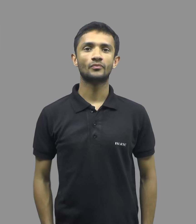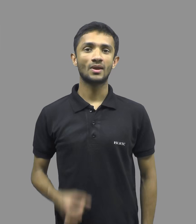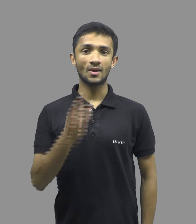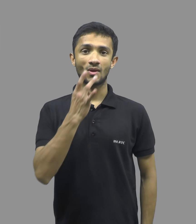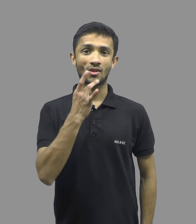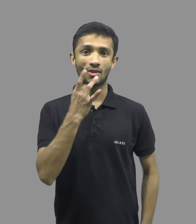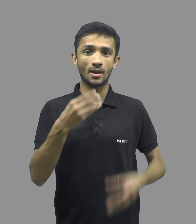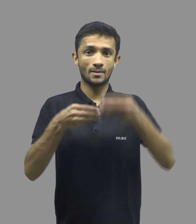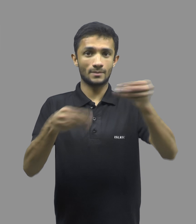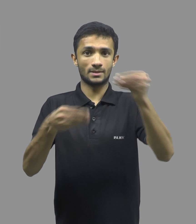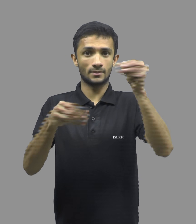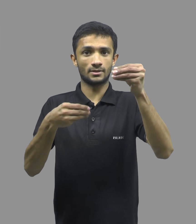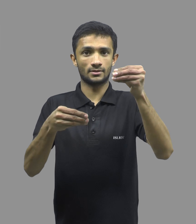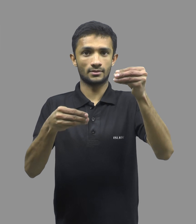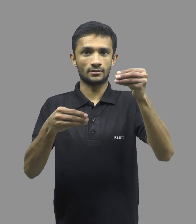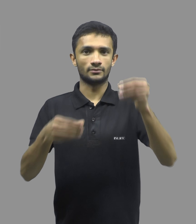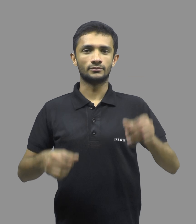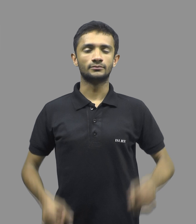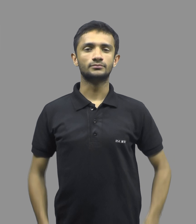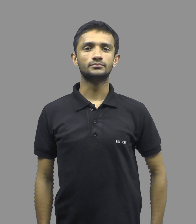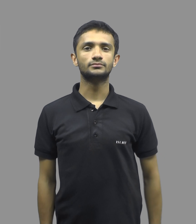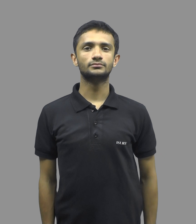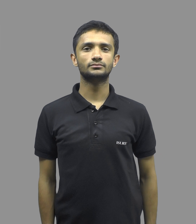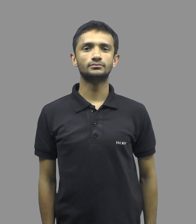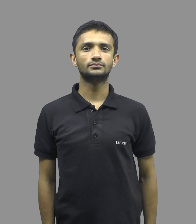Steel